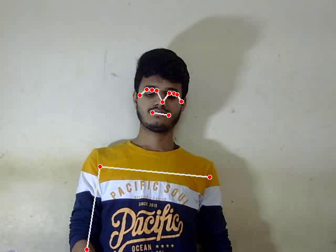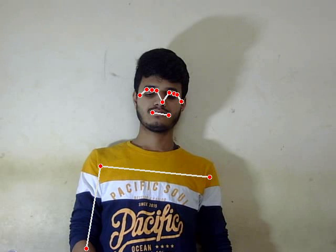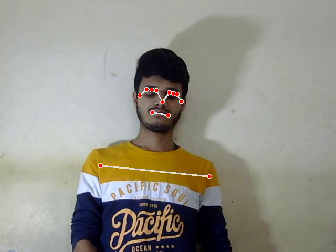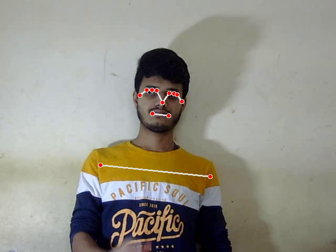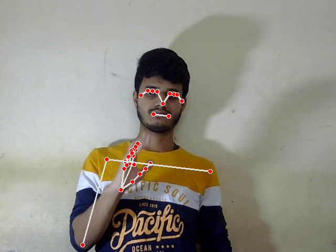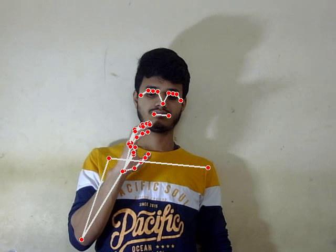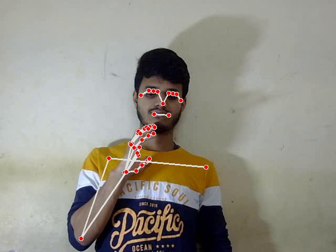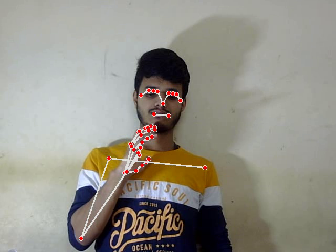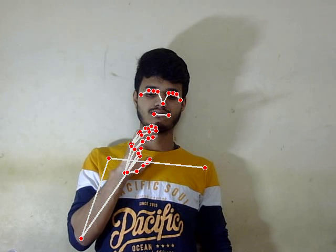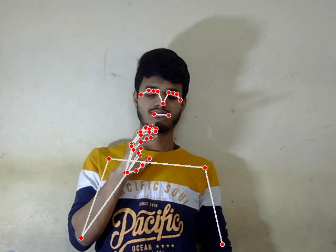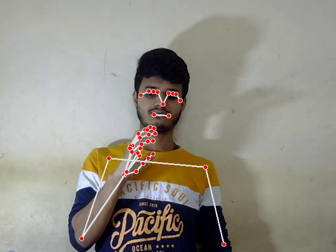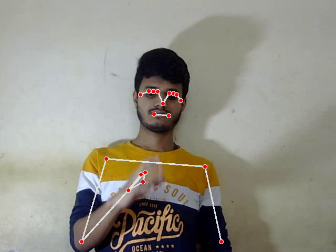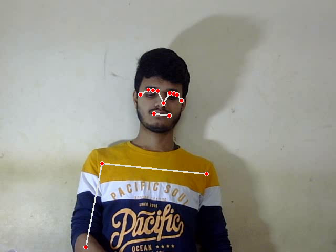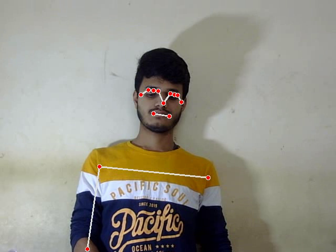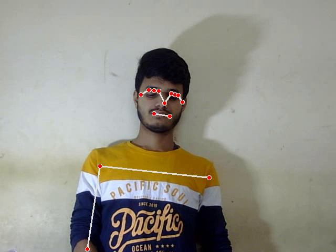fine